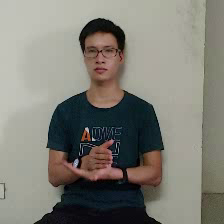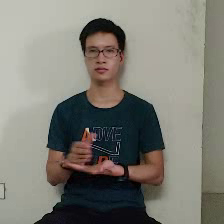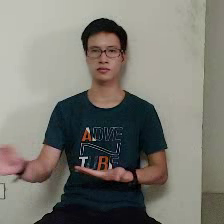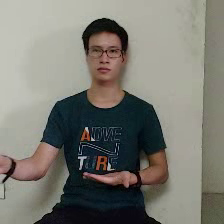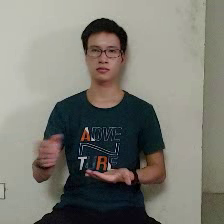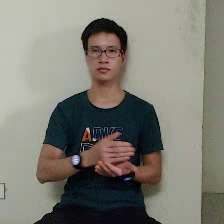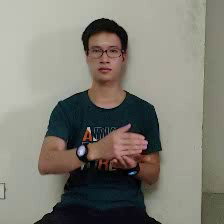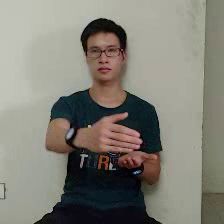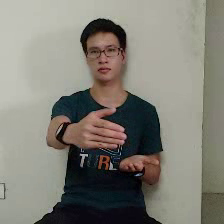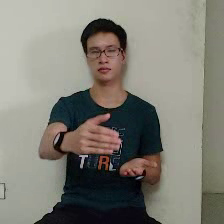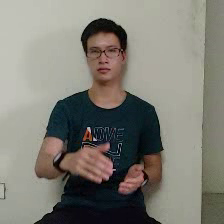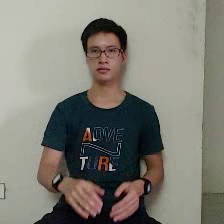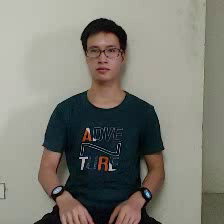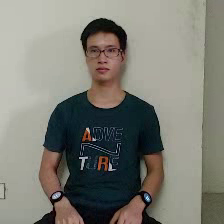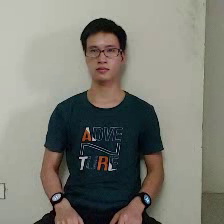San sẻ